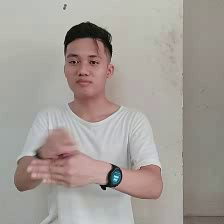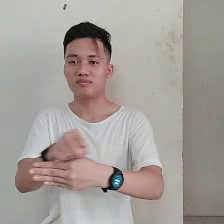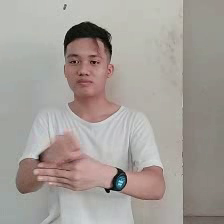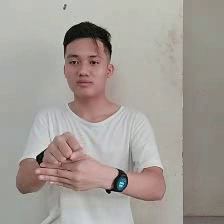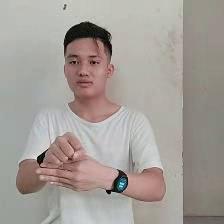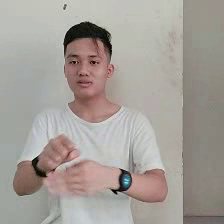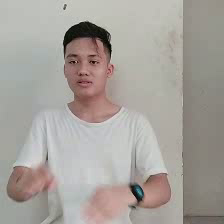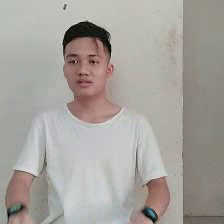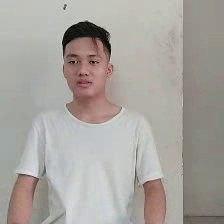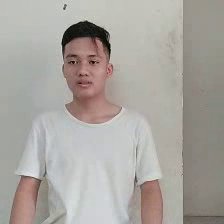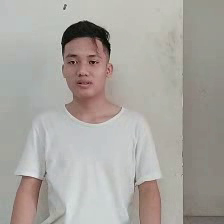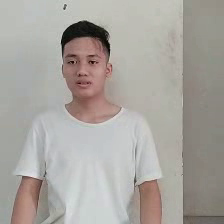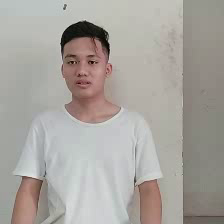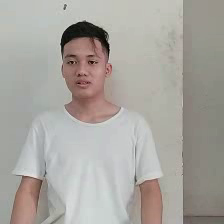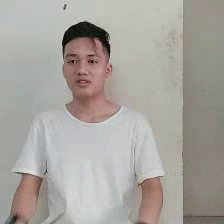Tập luyện